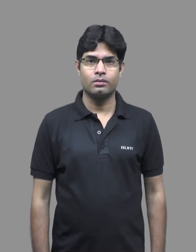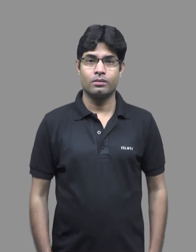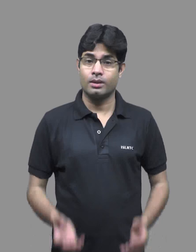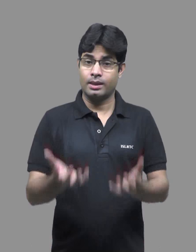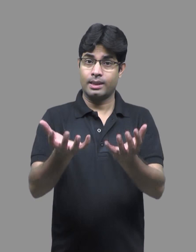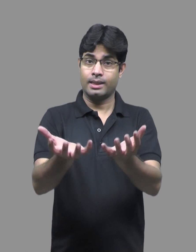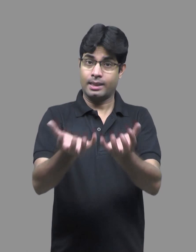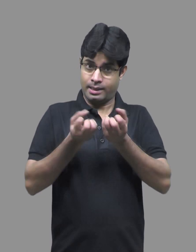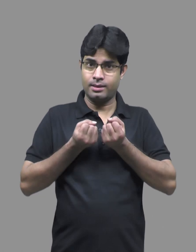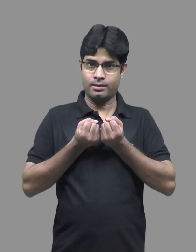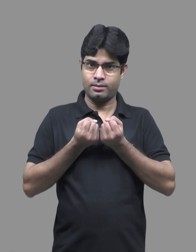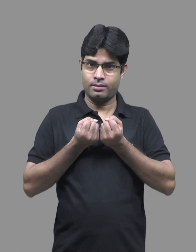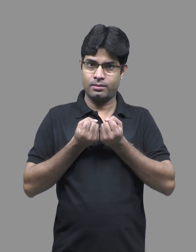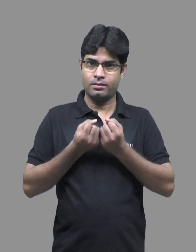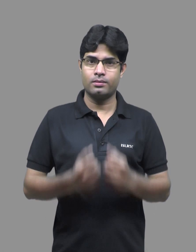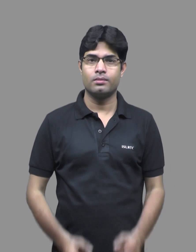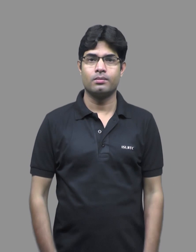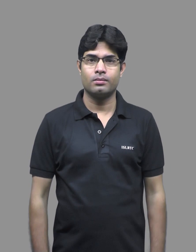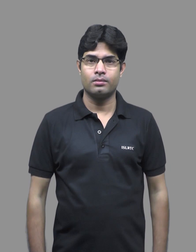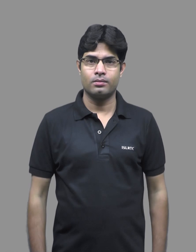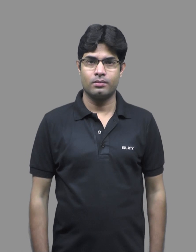Receive